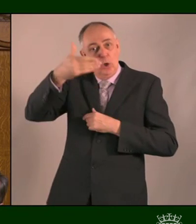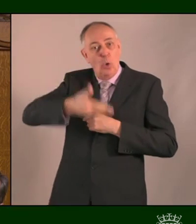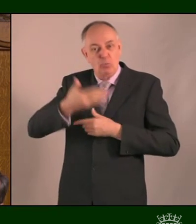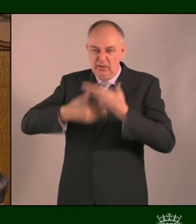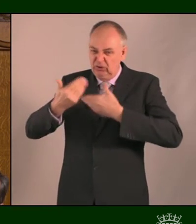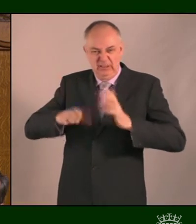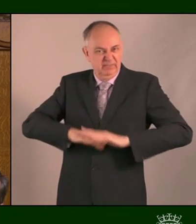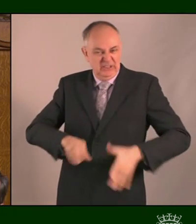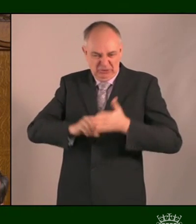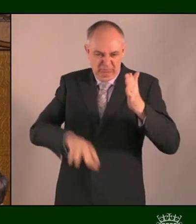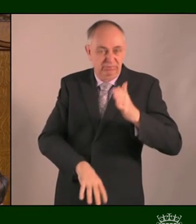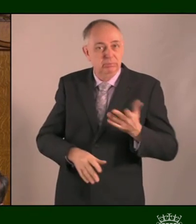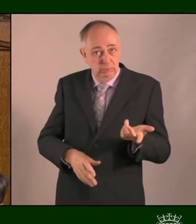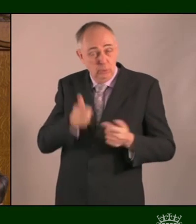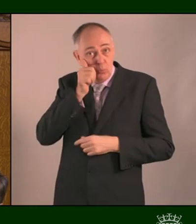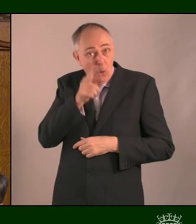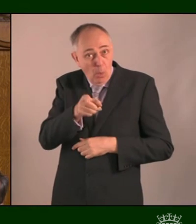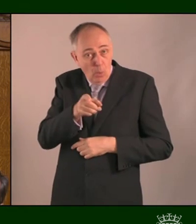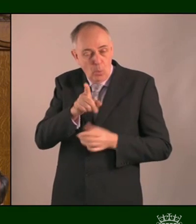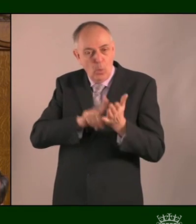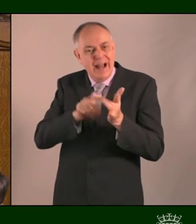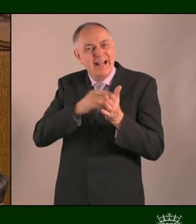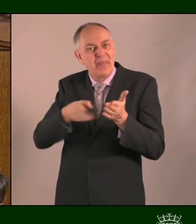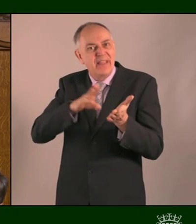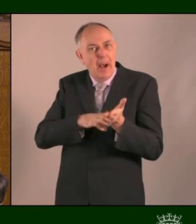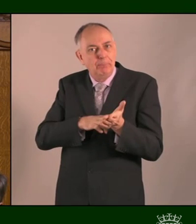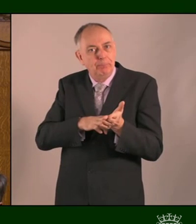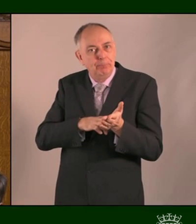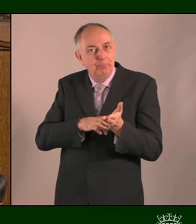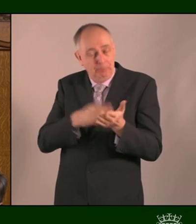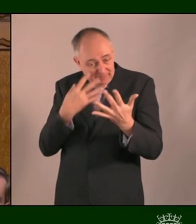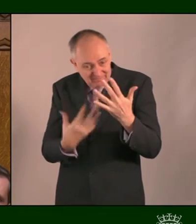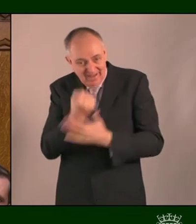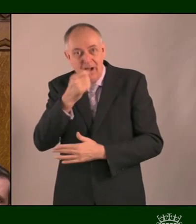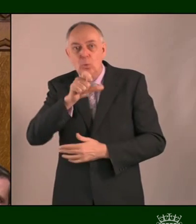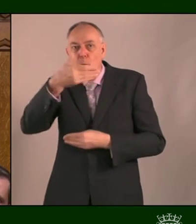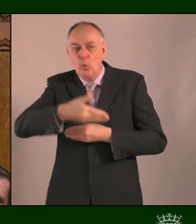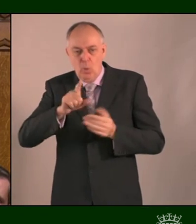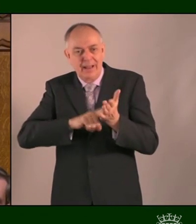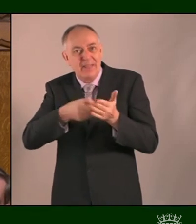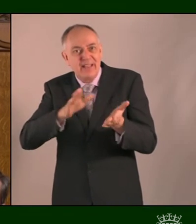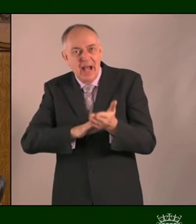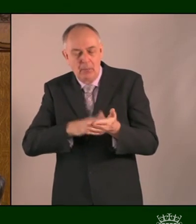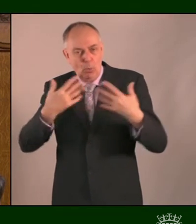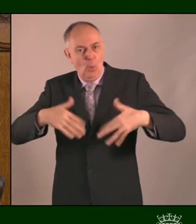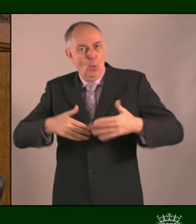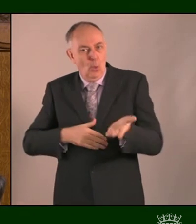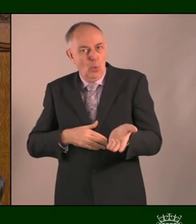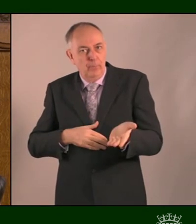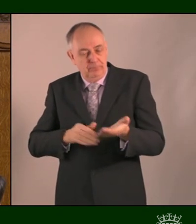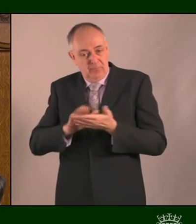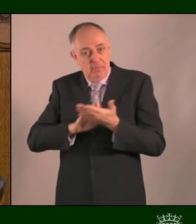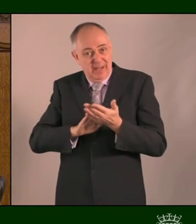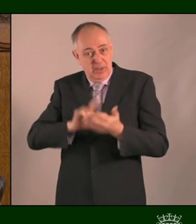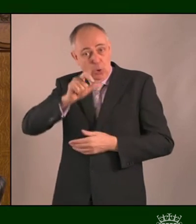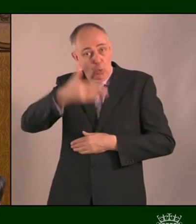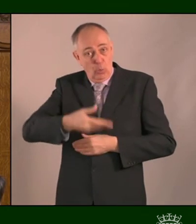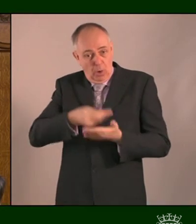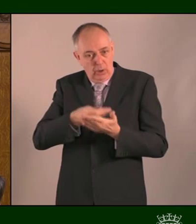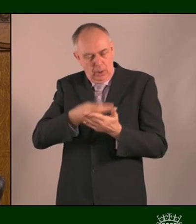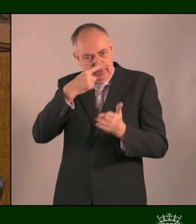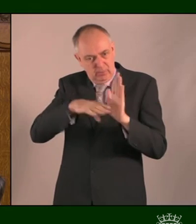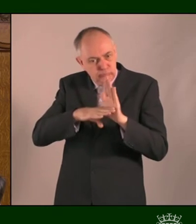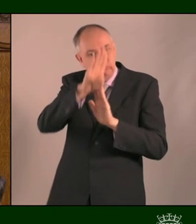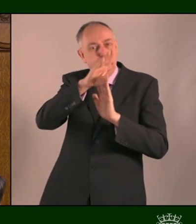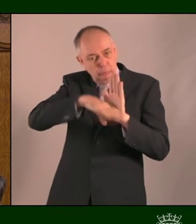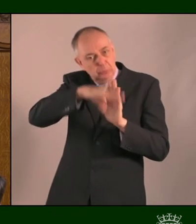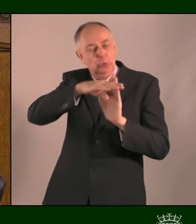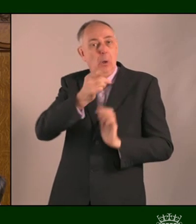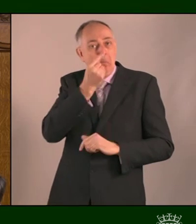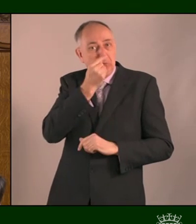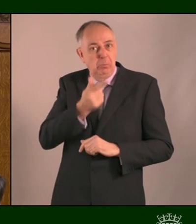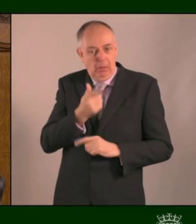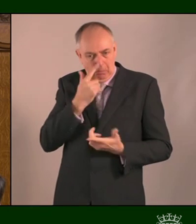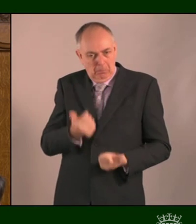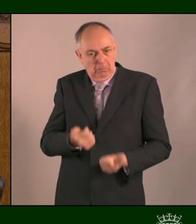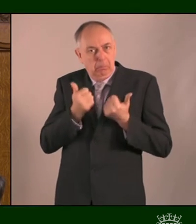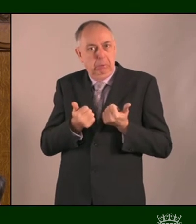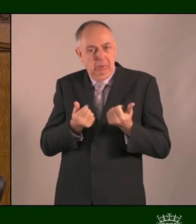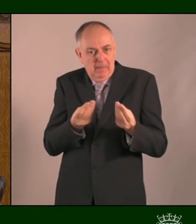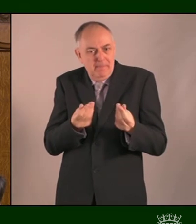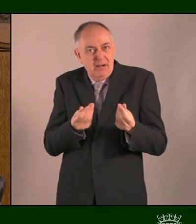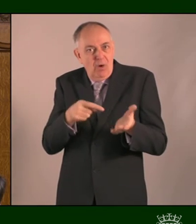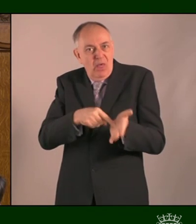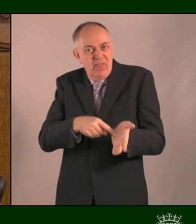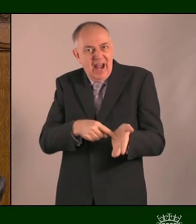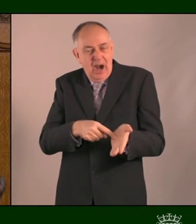Is the Prime Minister aware that significant deposits of lithium have been identified in Cornwall, which provides the opportunity of levelling up the Cornish economy and providing the UK with a domestic supply of this critical mineral?